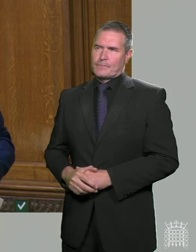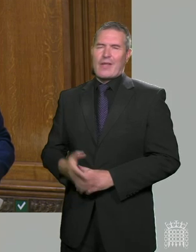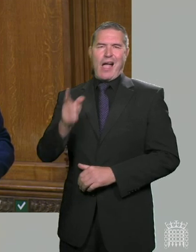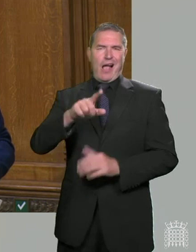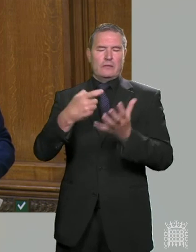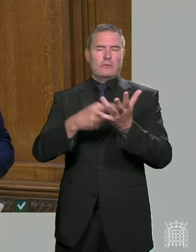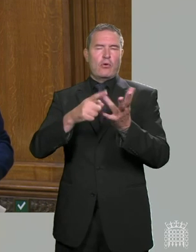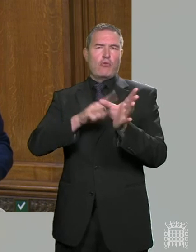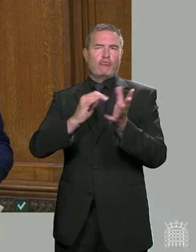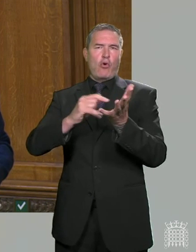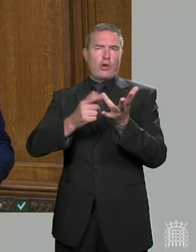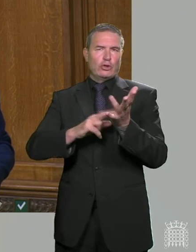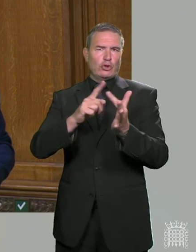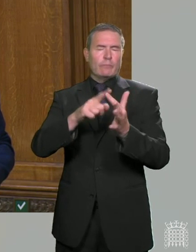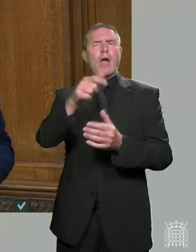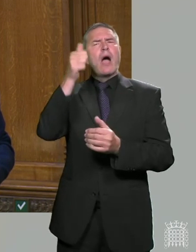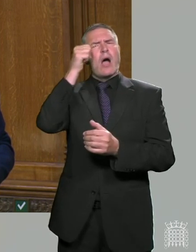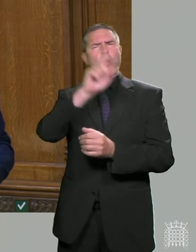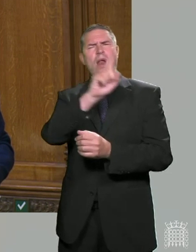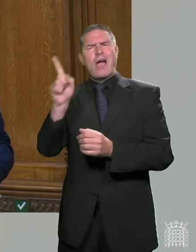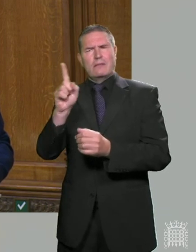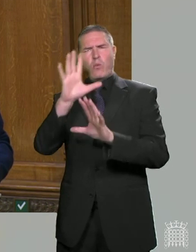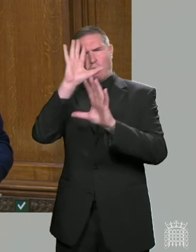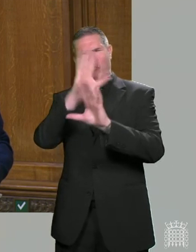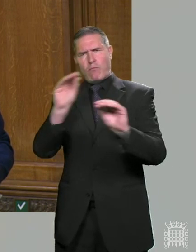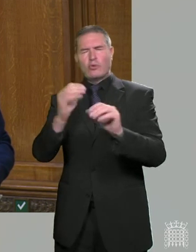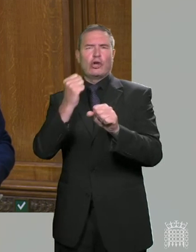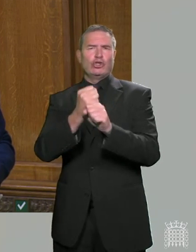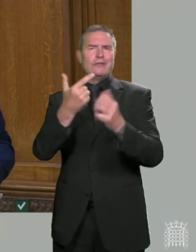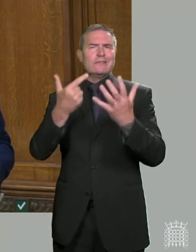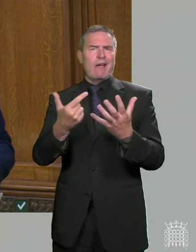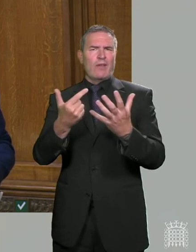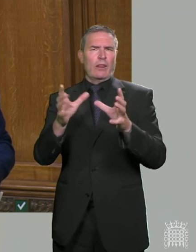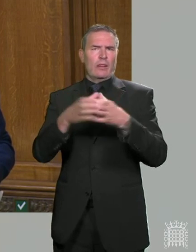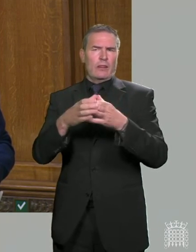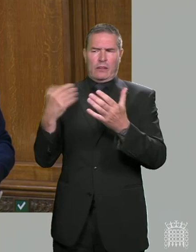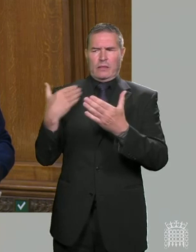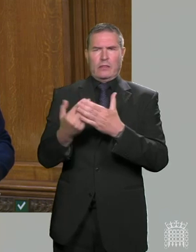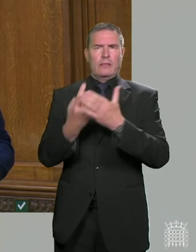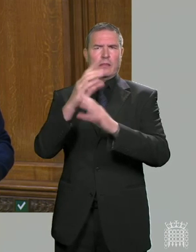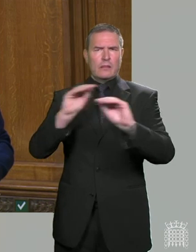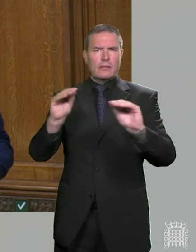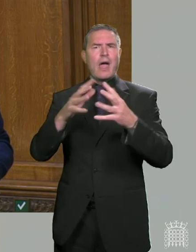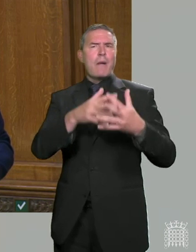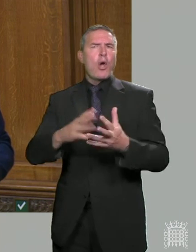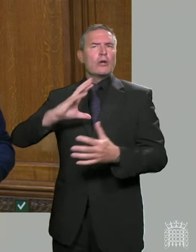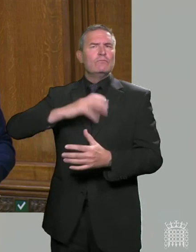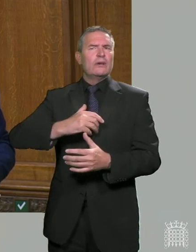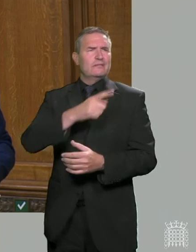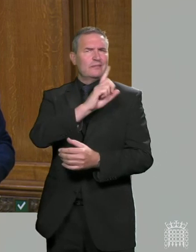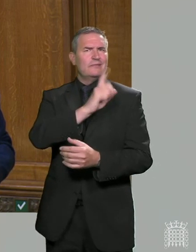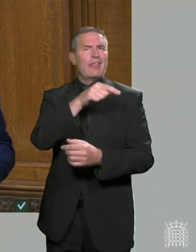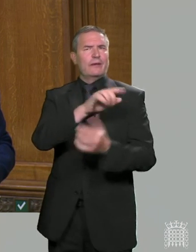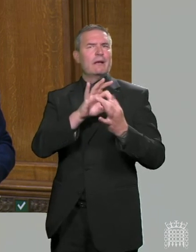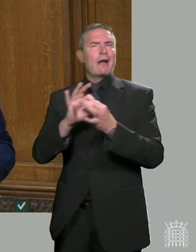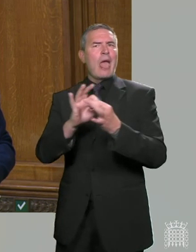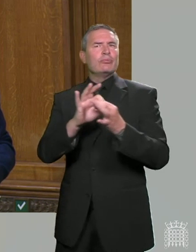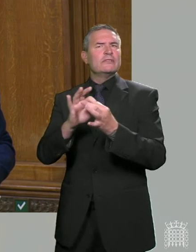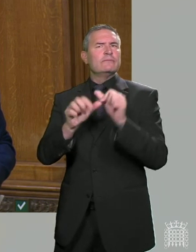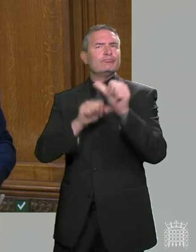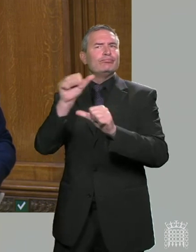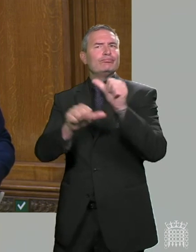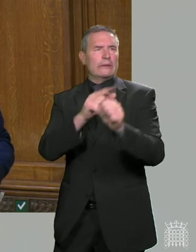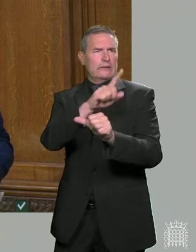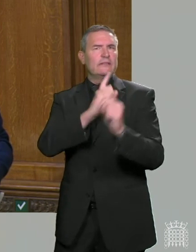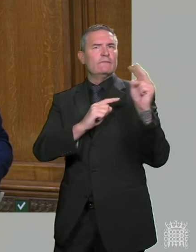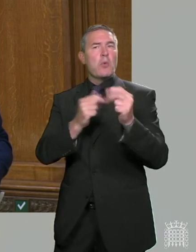I know that the Prime Minister will report to the House in more detail later on the G7 summit, which President Biden described as “extremely collaborative” and successful.